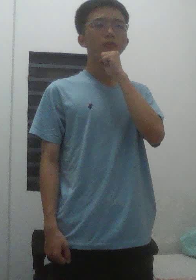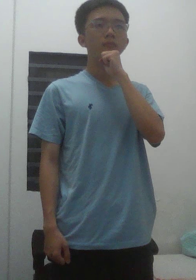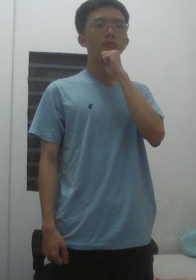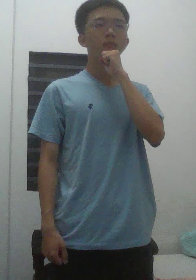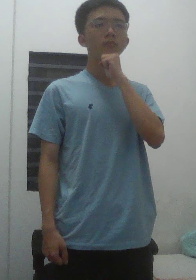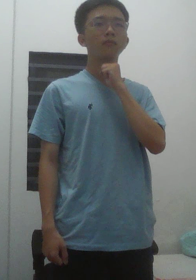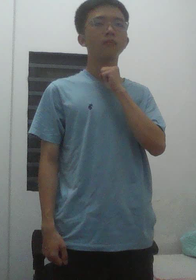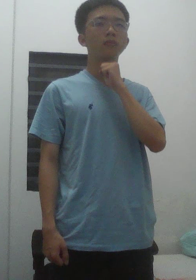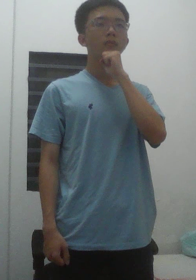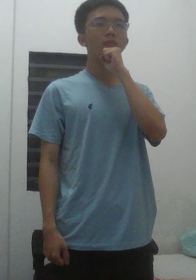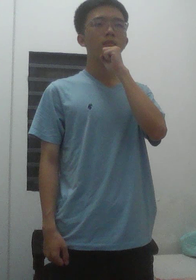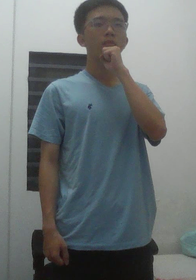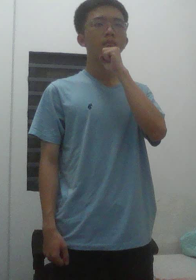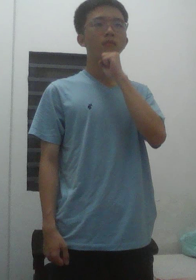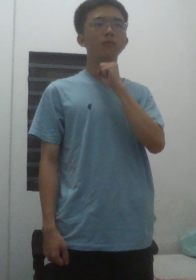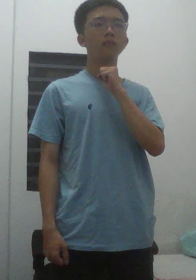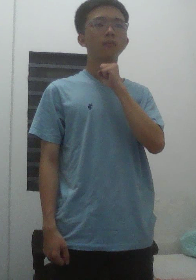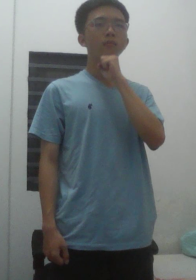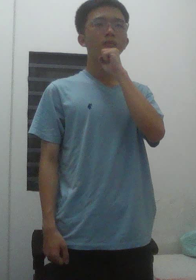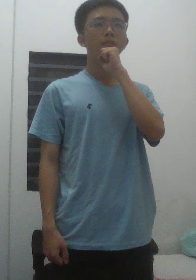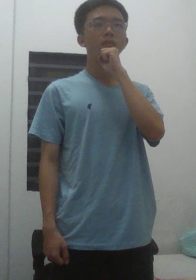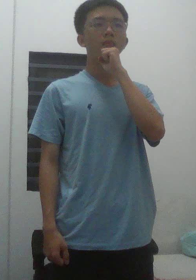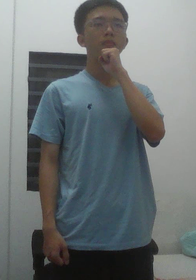dong y